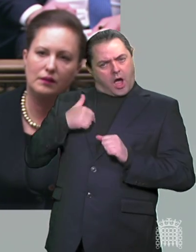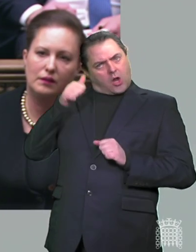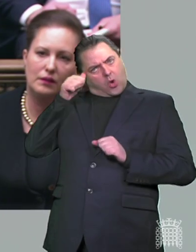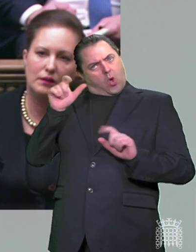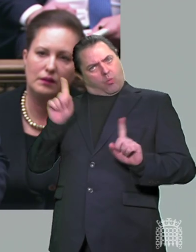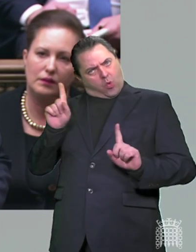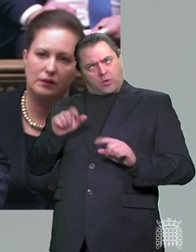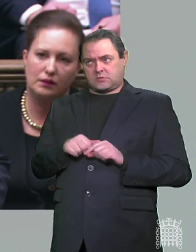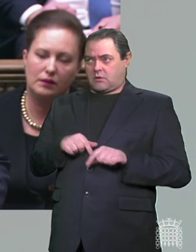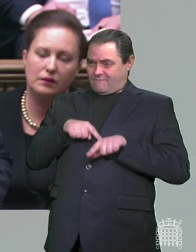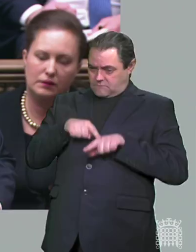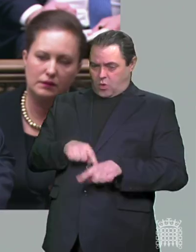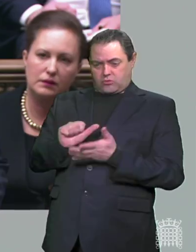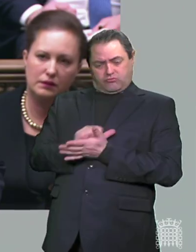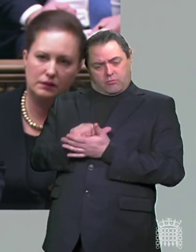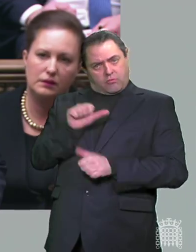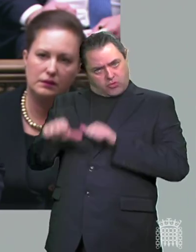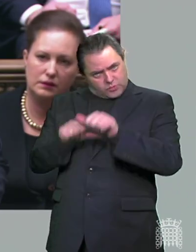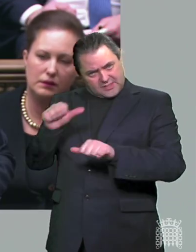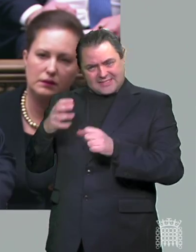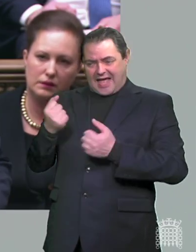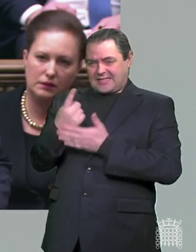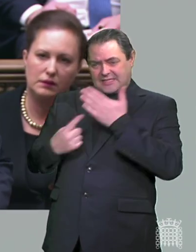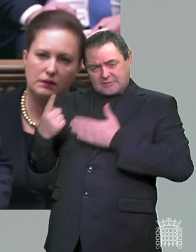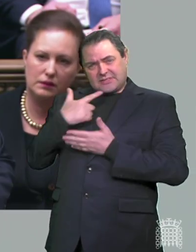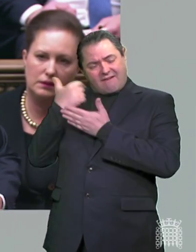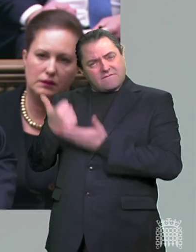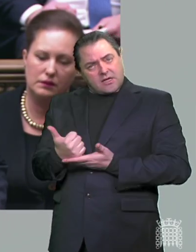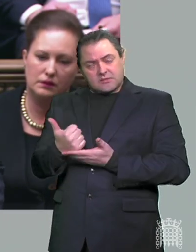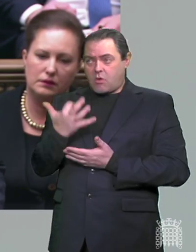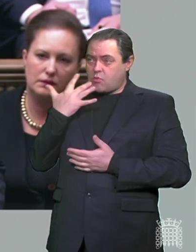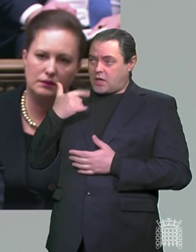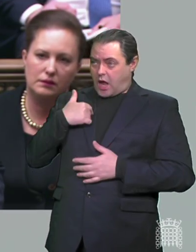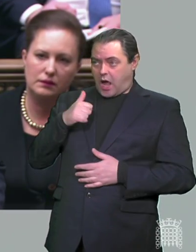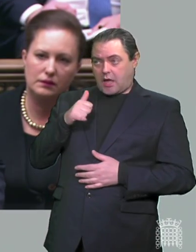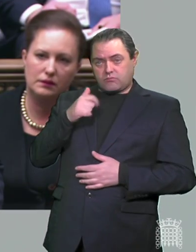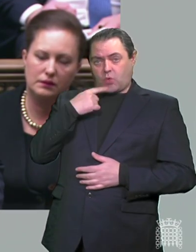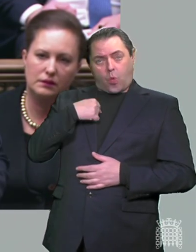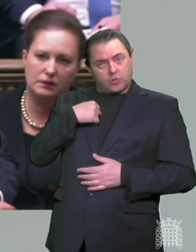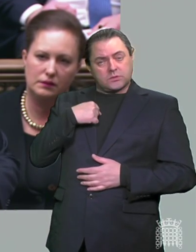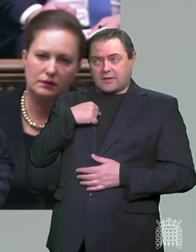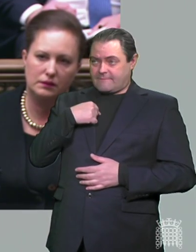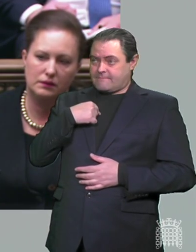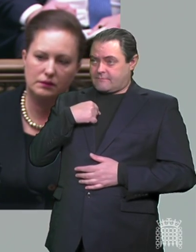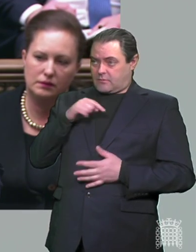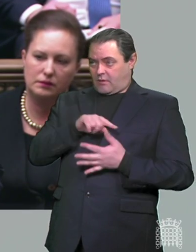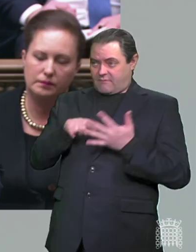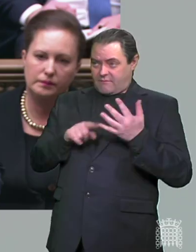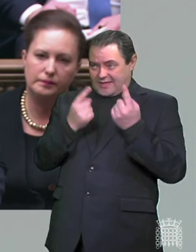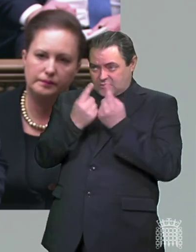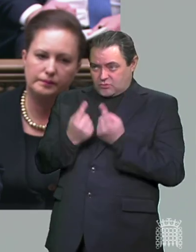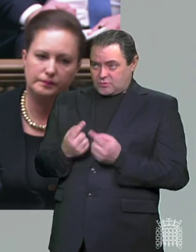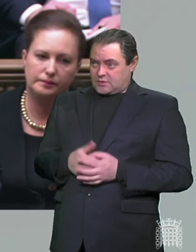I followed due process. I appointed an independent adviser as soon as I was made aware of new information.